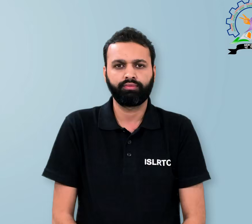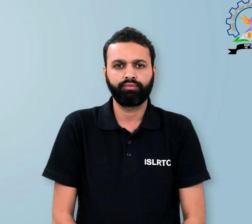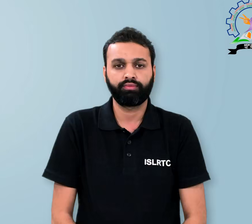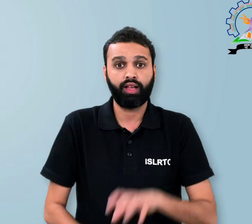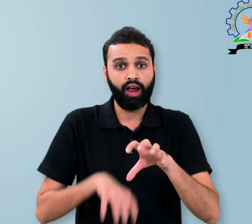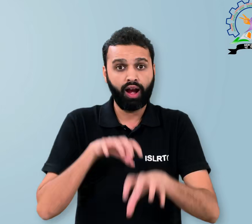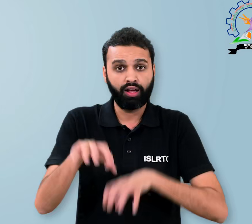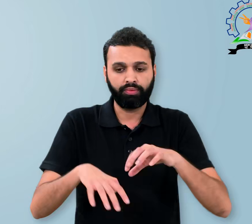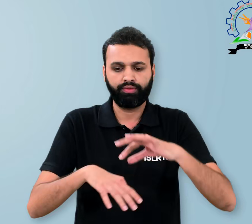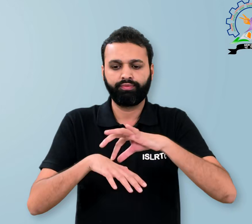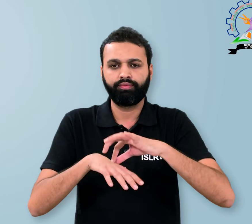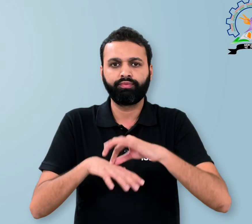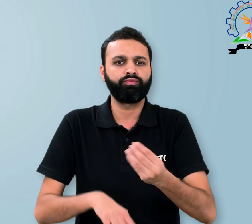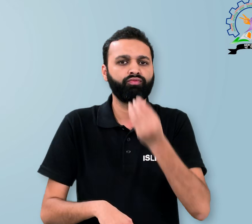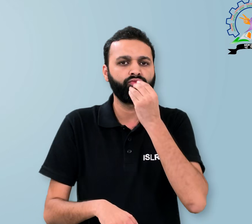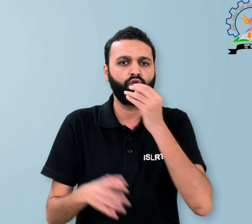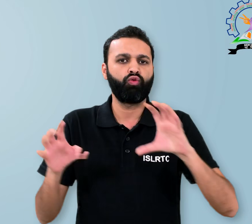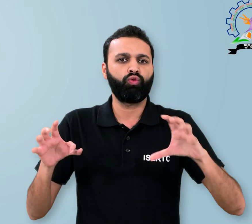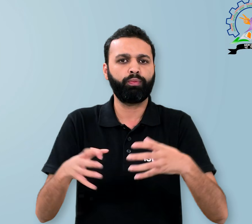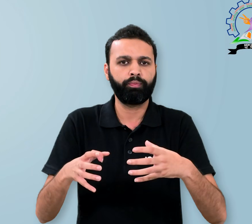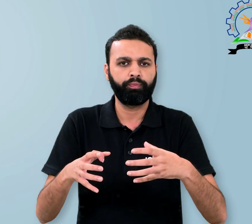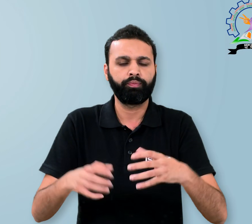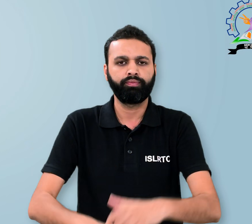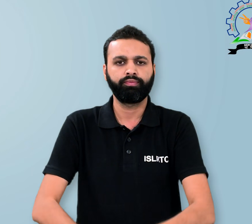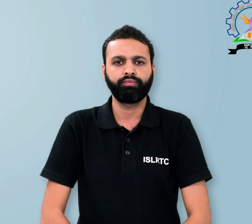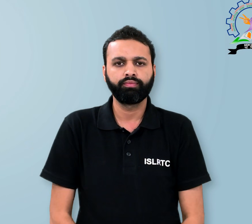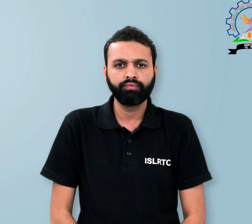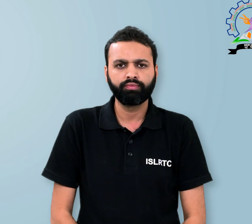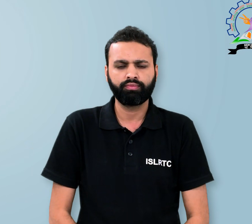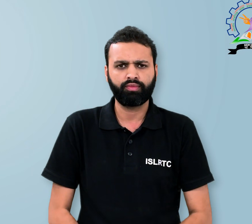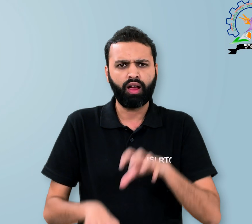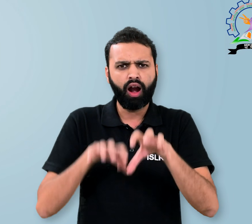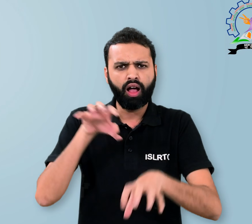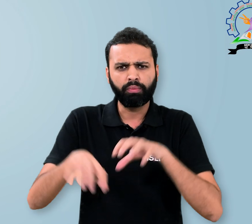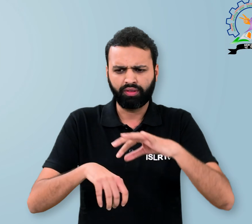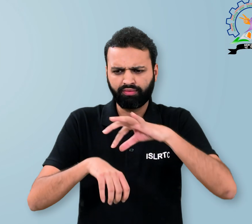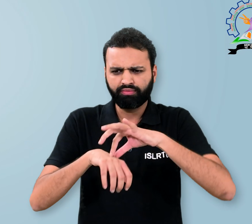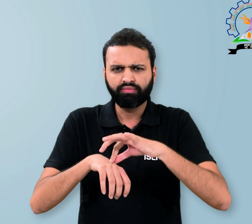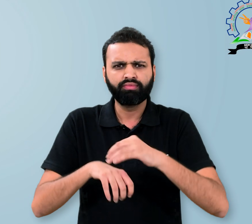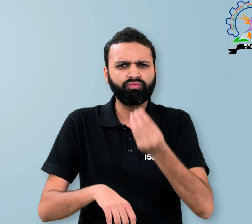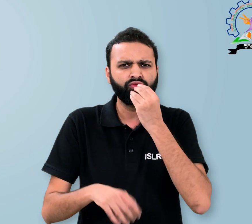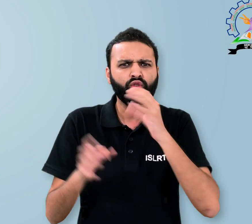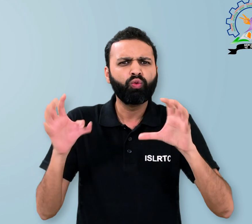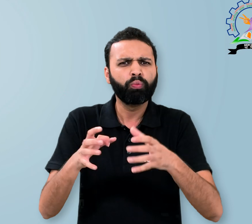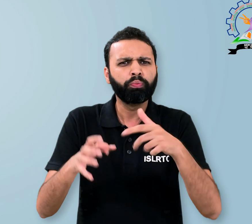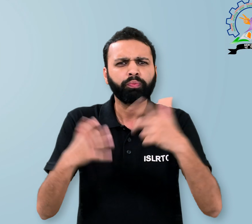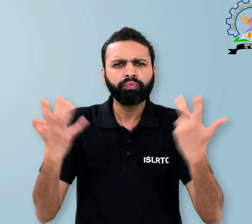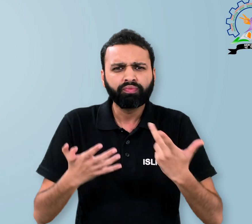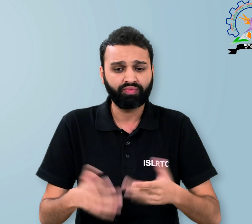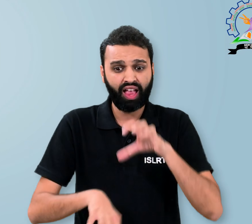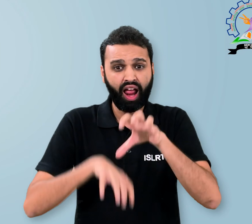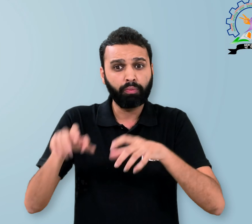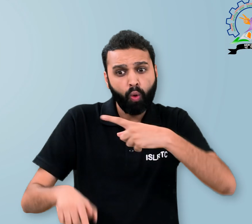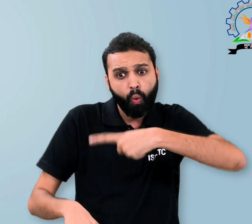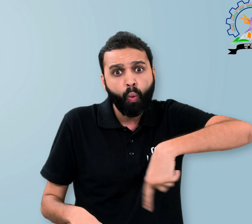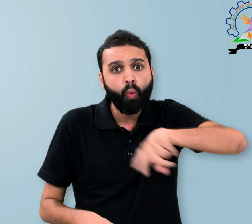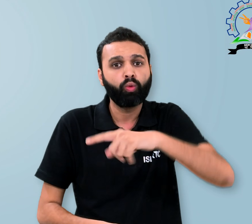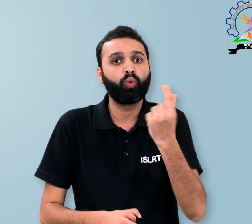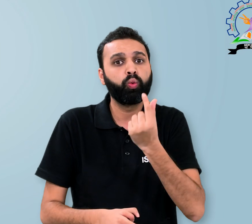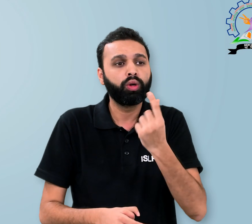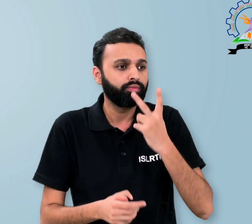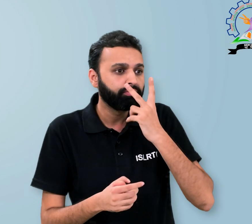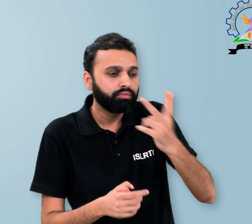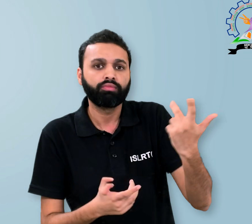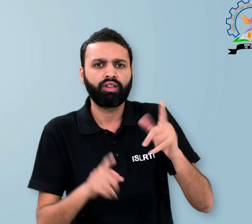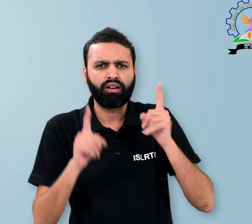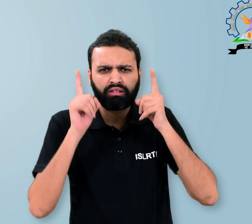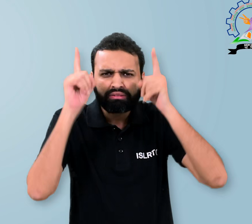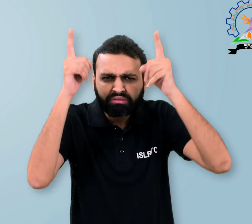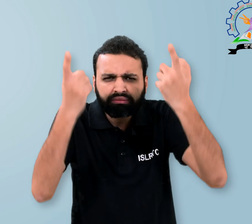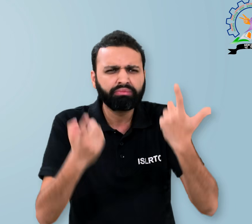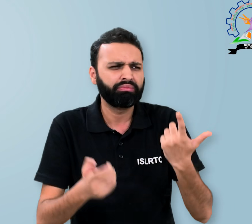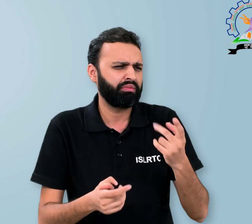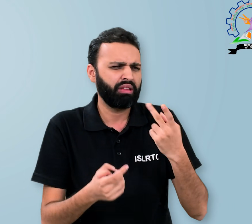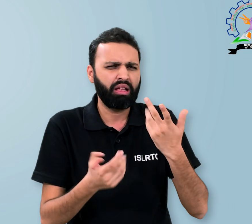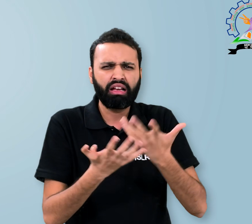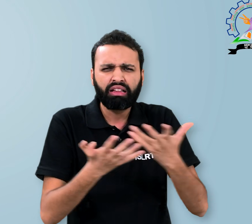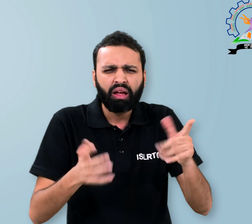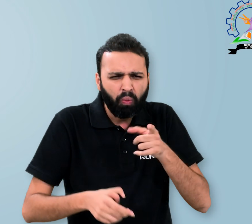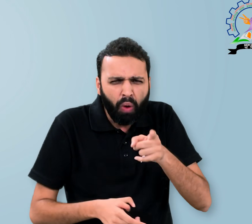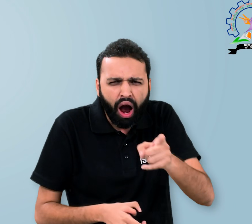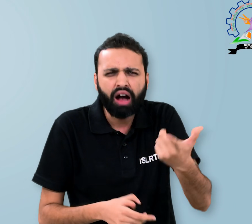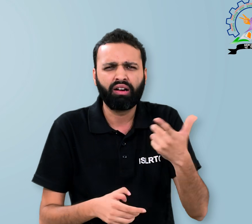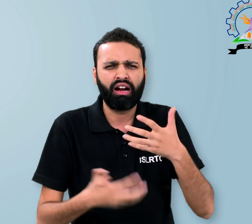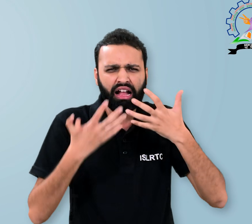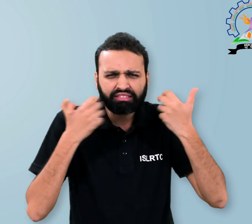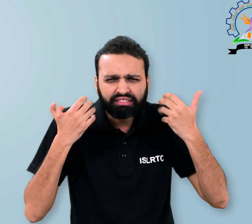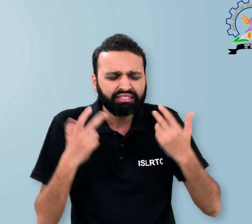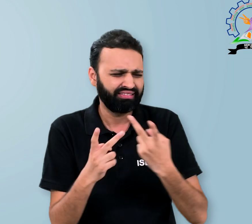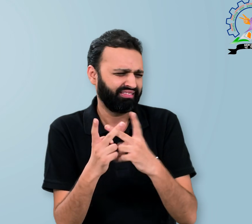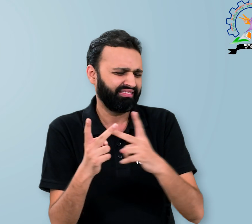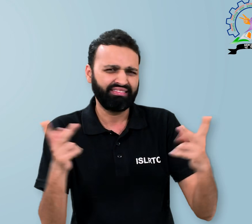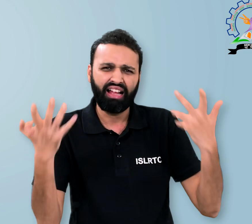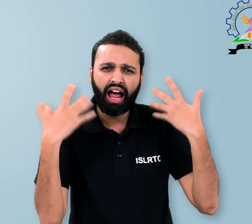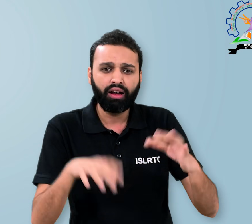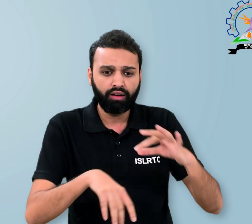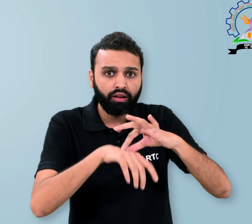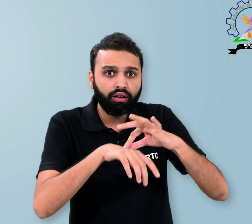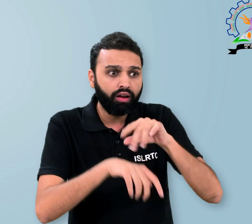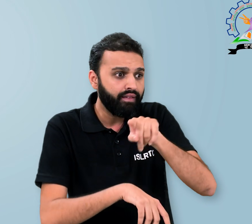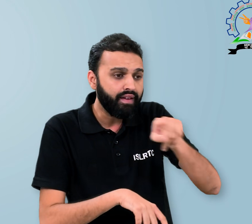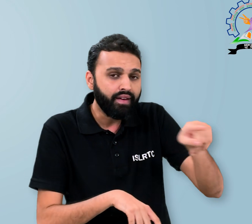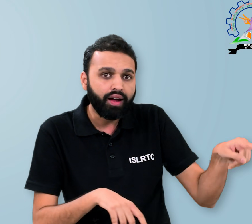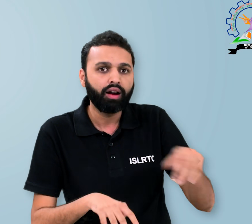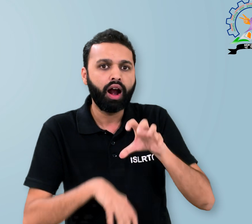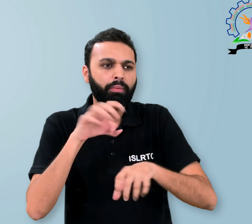Carnivore Animals that eat other animals or meat are called carnivores , for example : lion, tiger, crocodiles etc